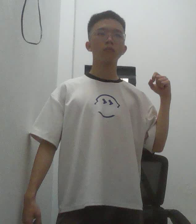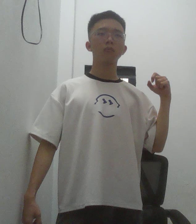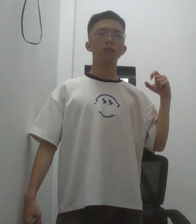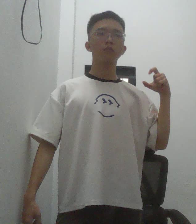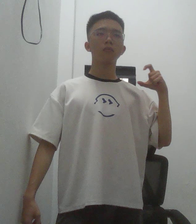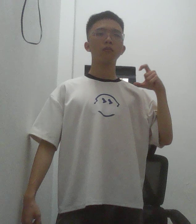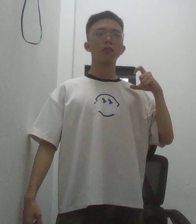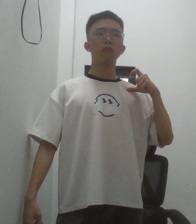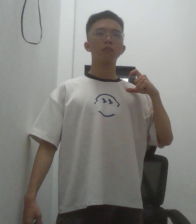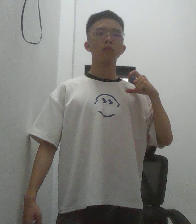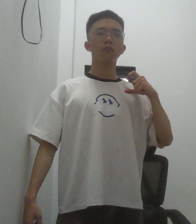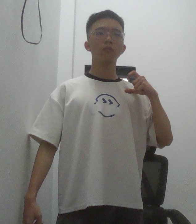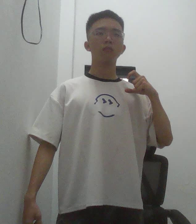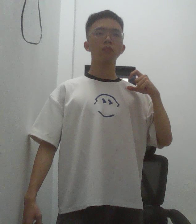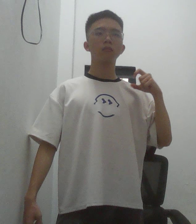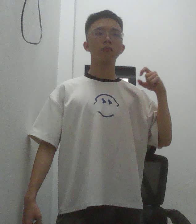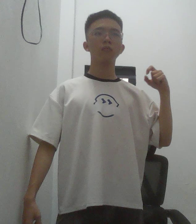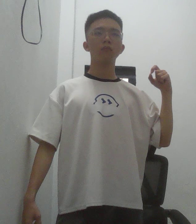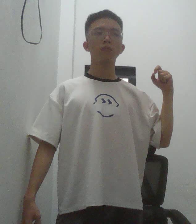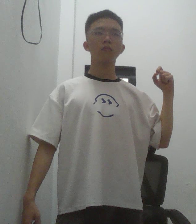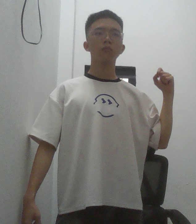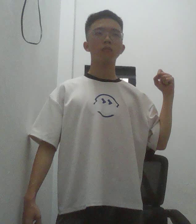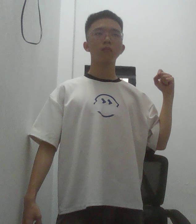giau co